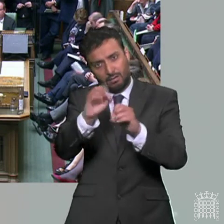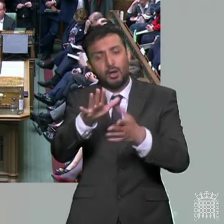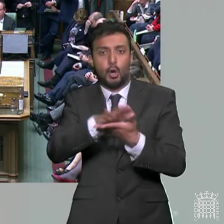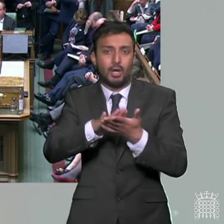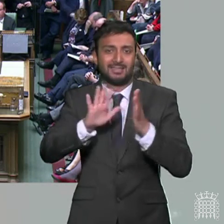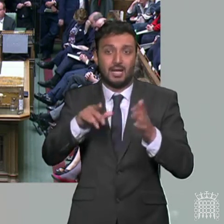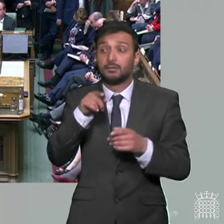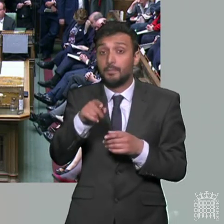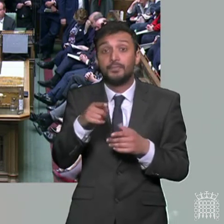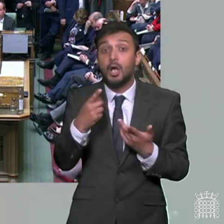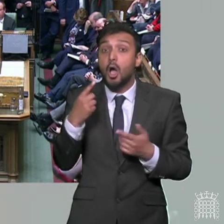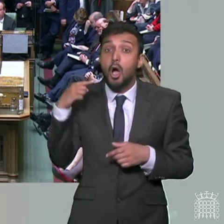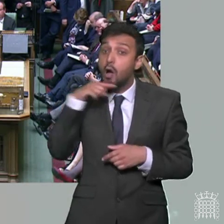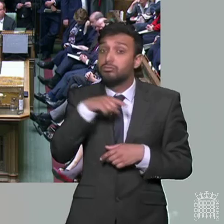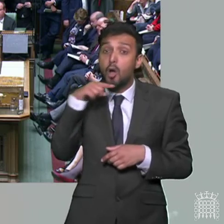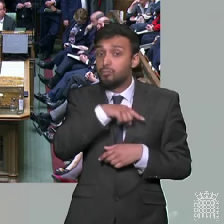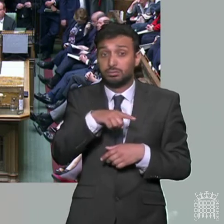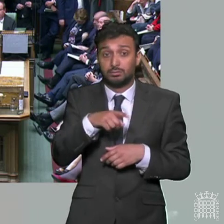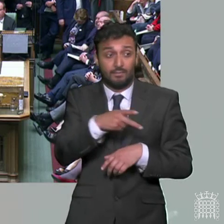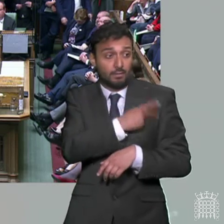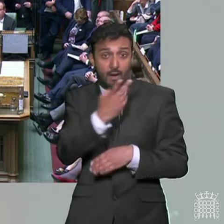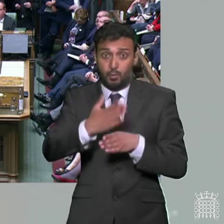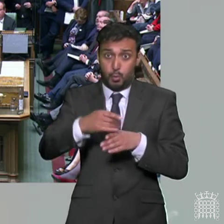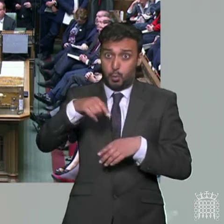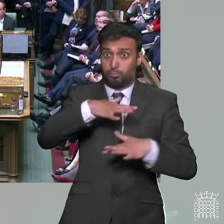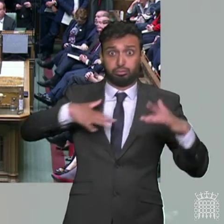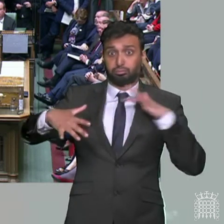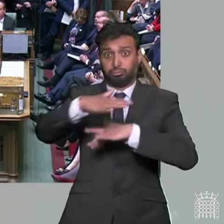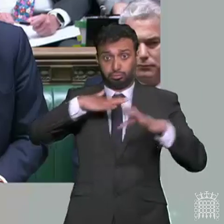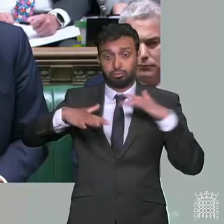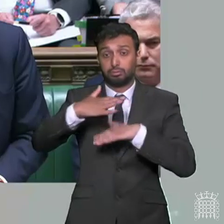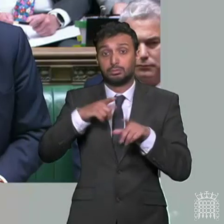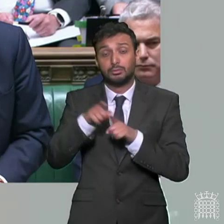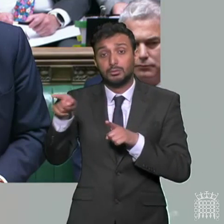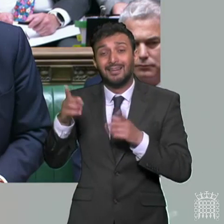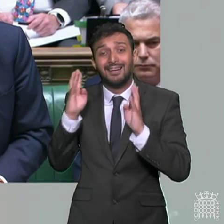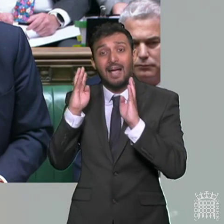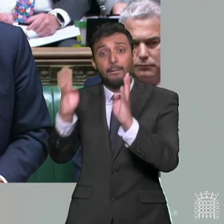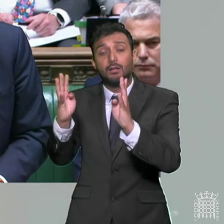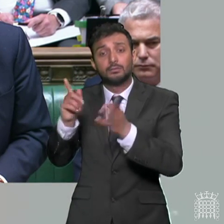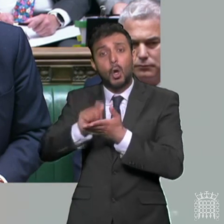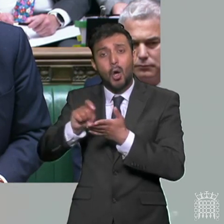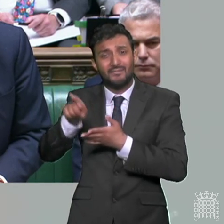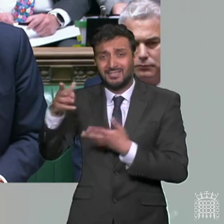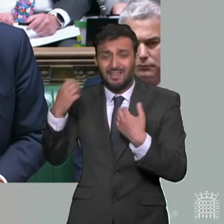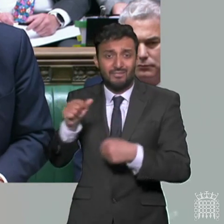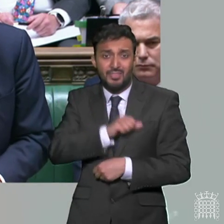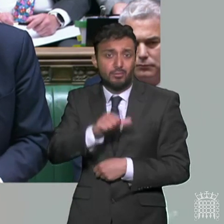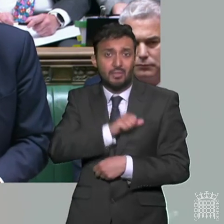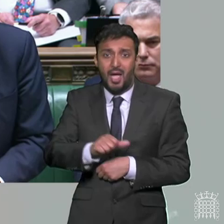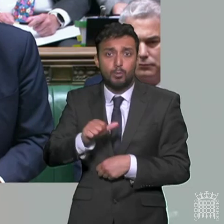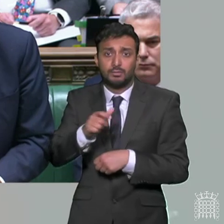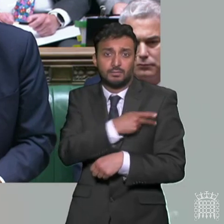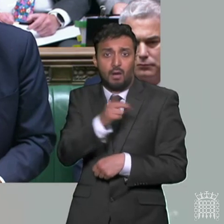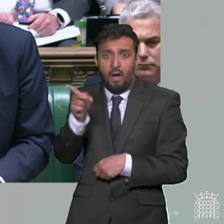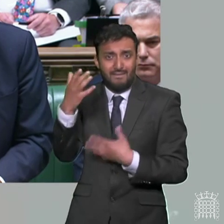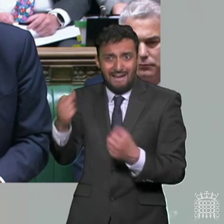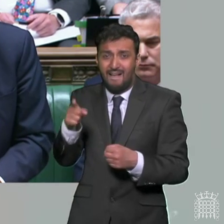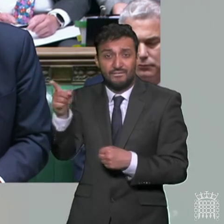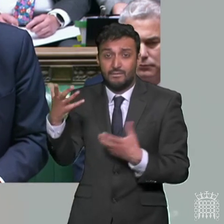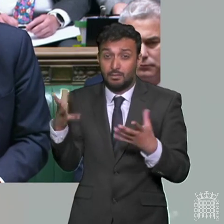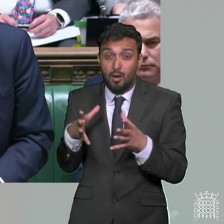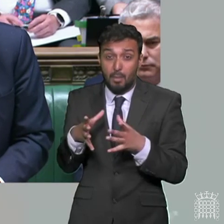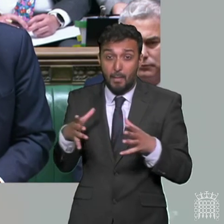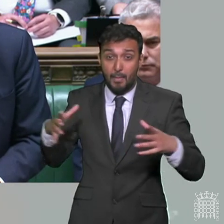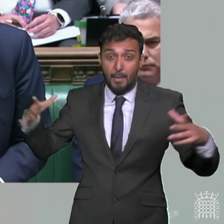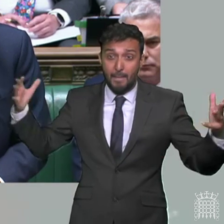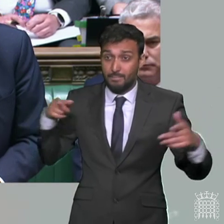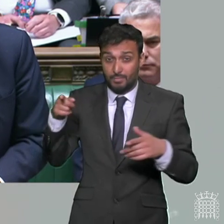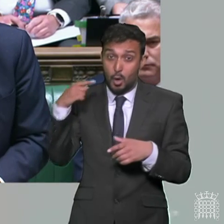Hundreds of staff are entitled to work there, and the Cabinet Office, which has thousands of officials, is now the biggest that it has been at any point in its 100-year history.